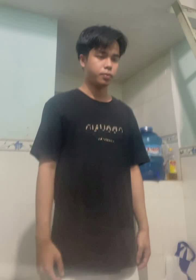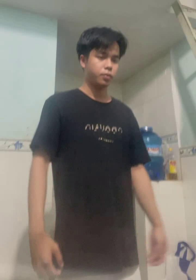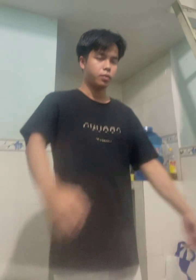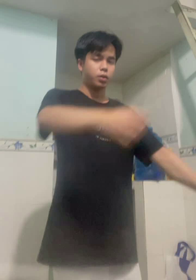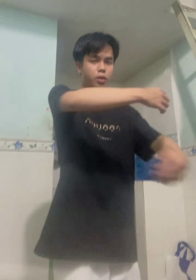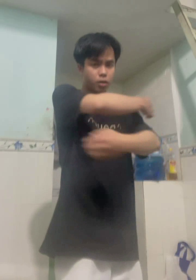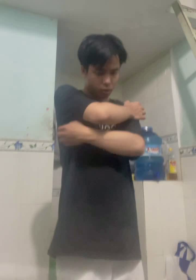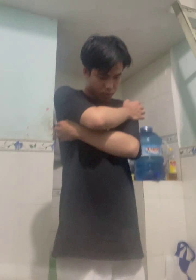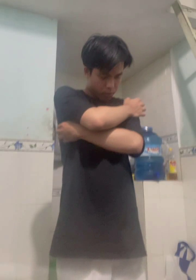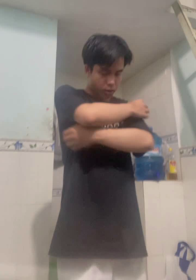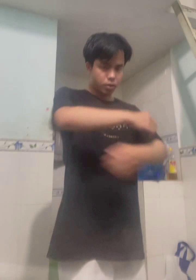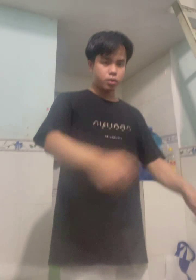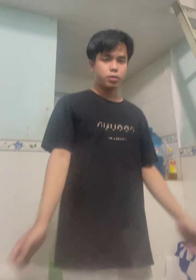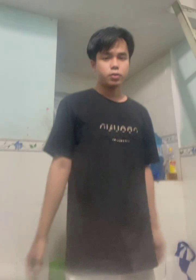om